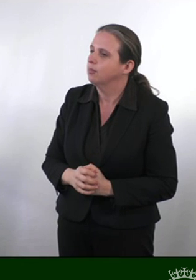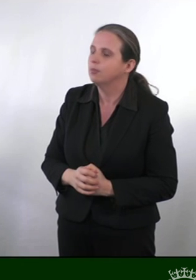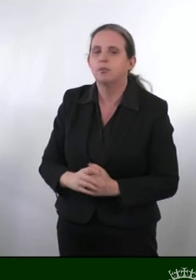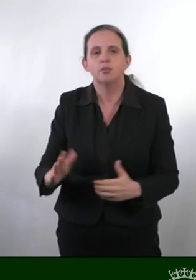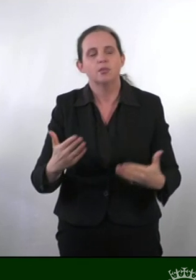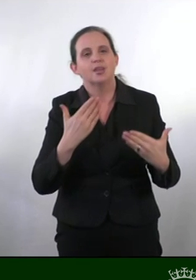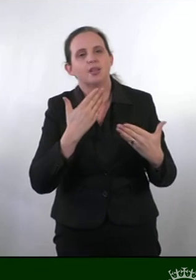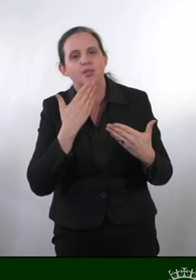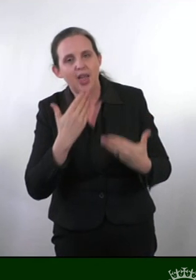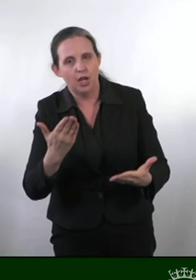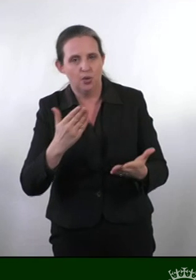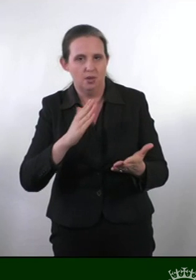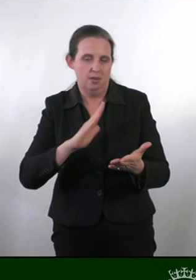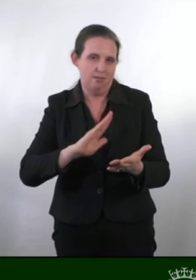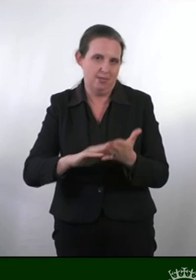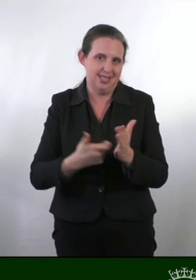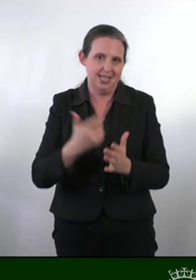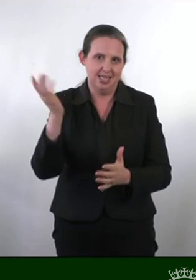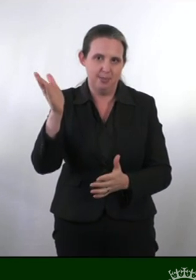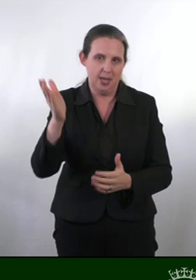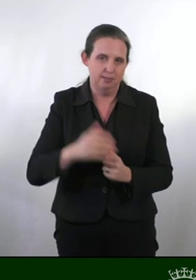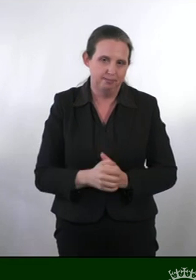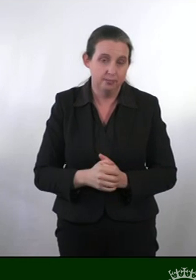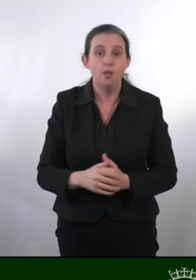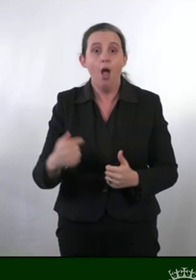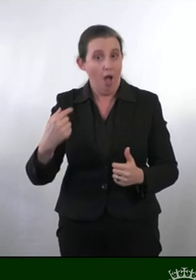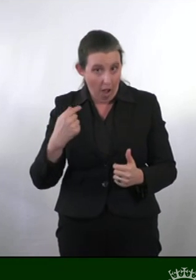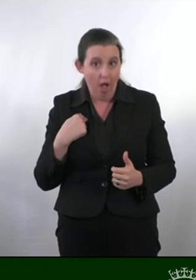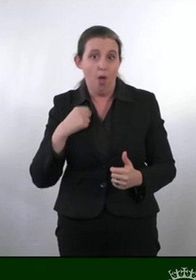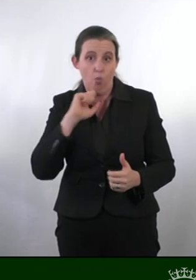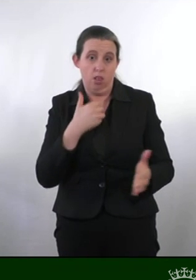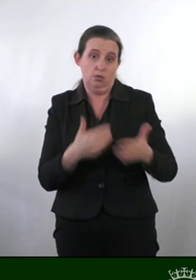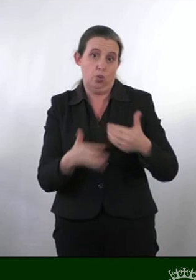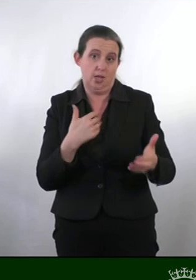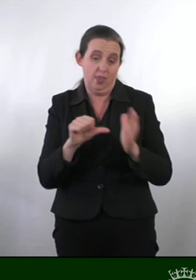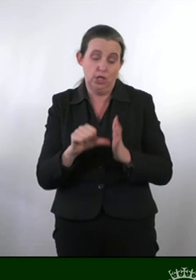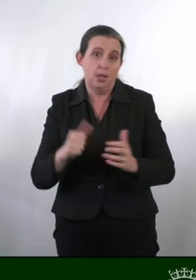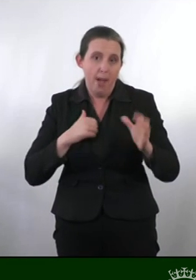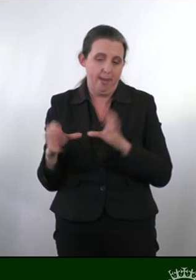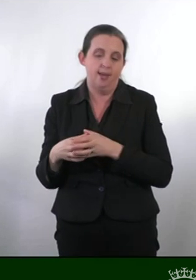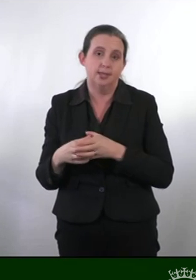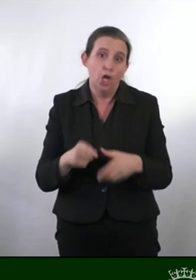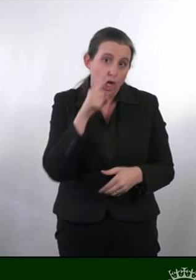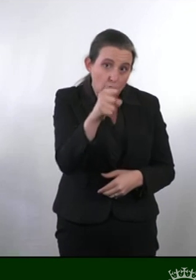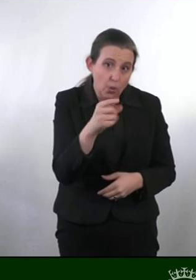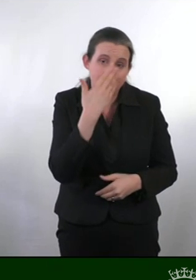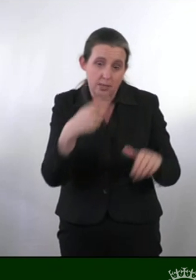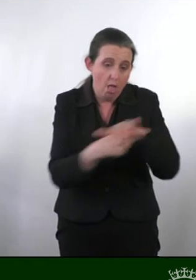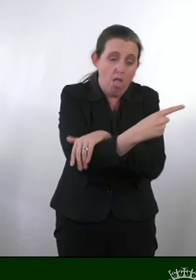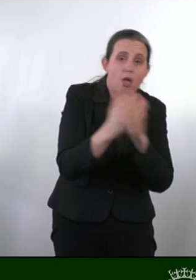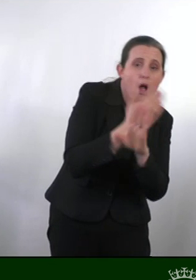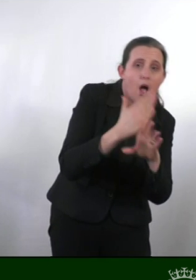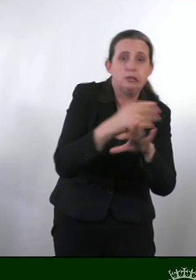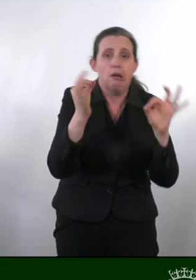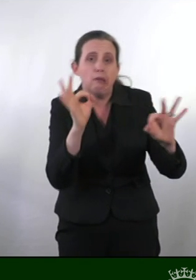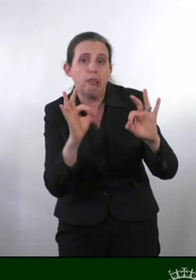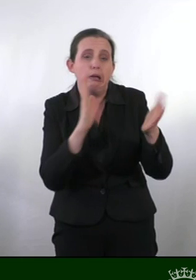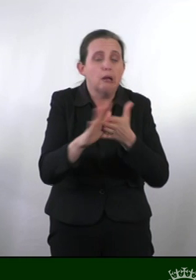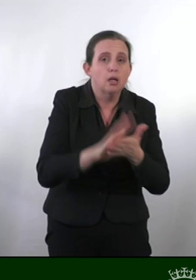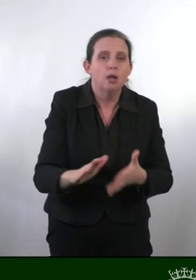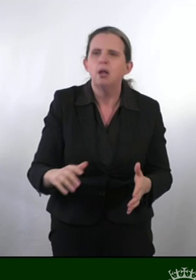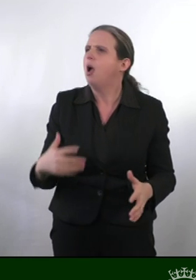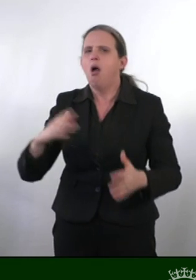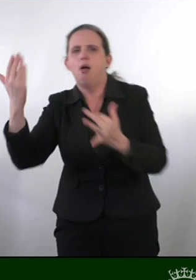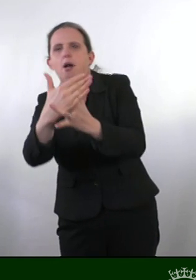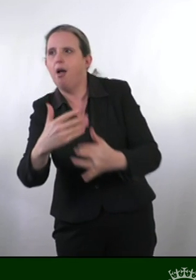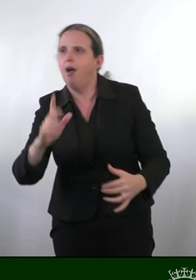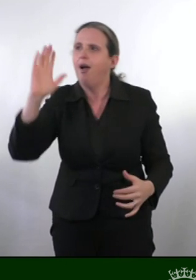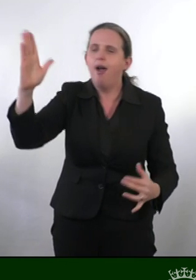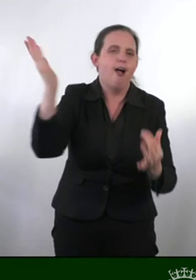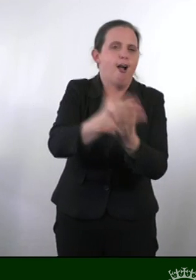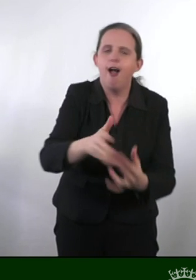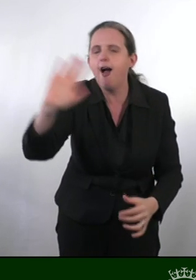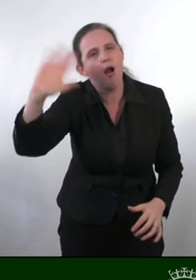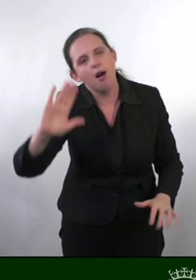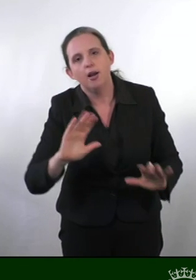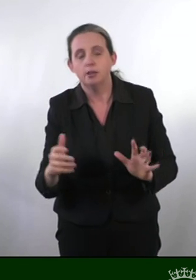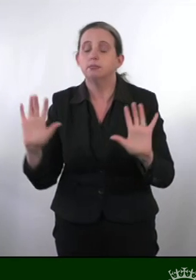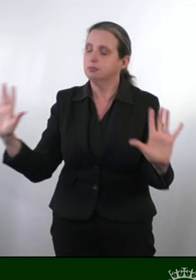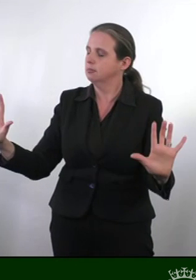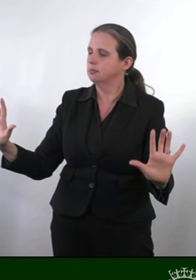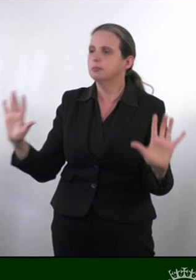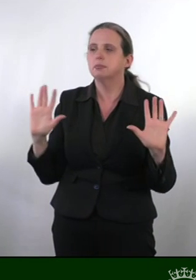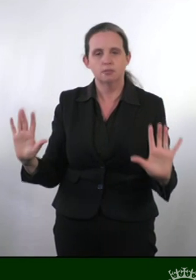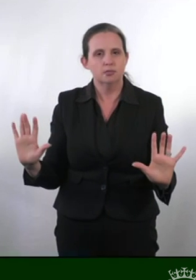Thank you, Mr Speaker. The difference, of course, is that I am tackling the issues in my party and the Prime Minister is running away from the issues in his.